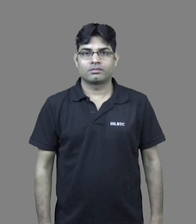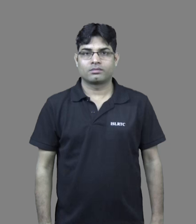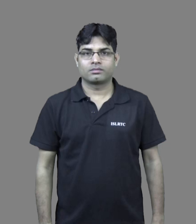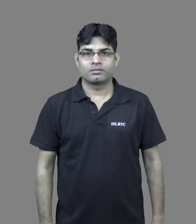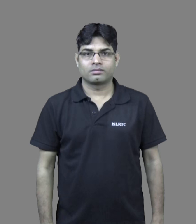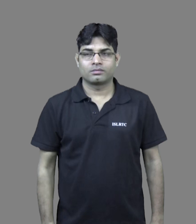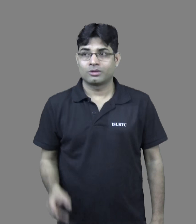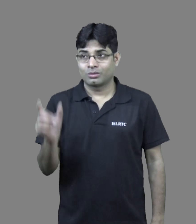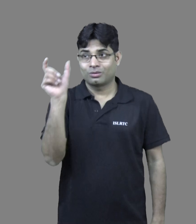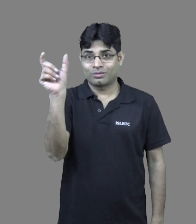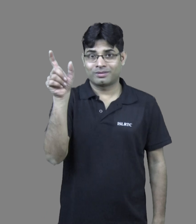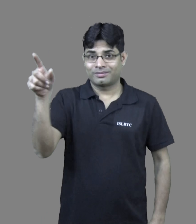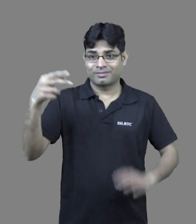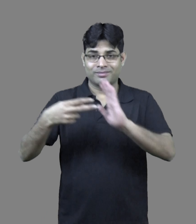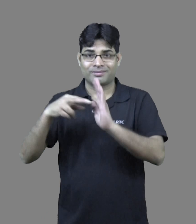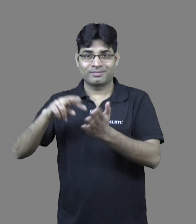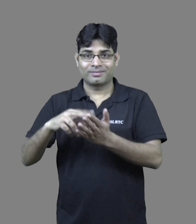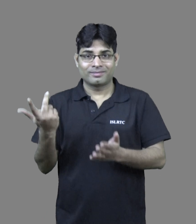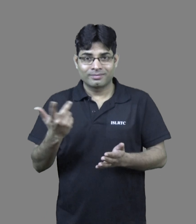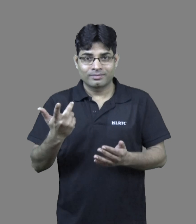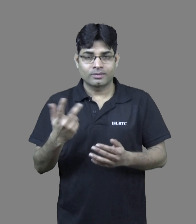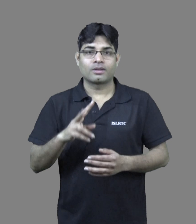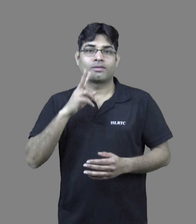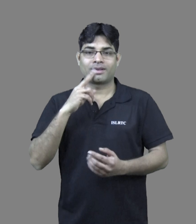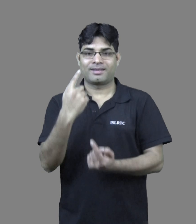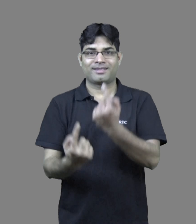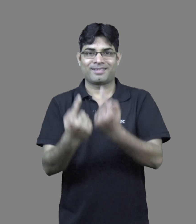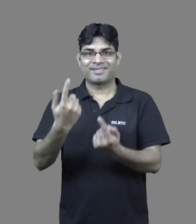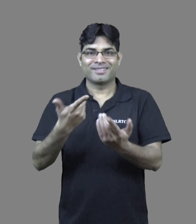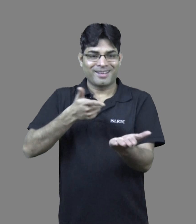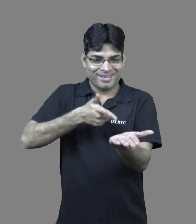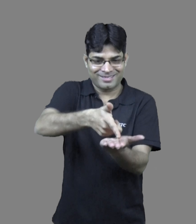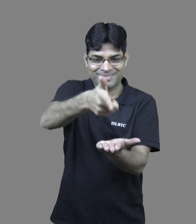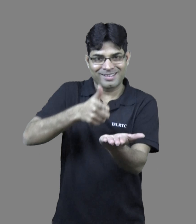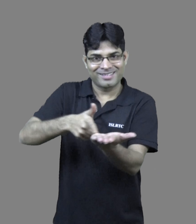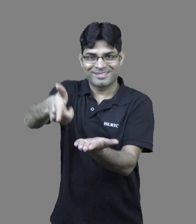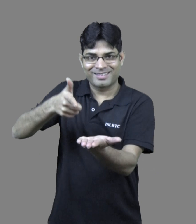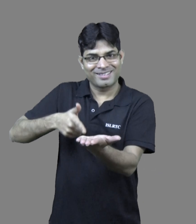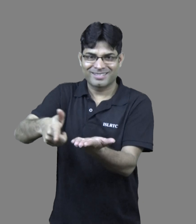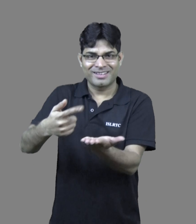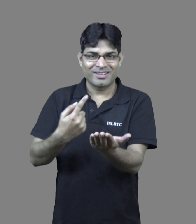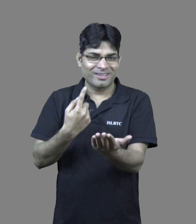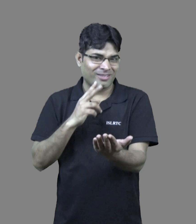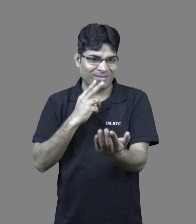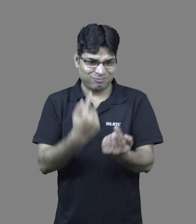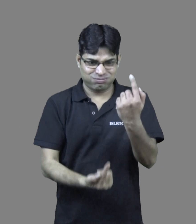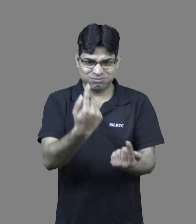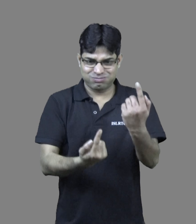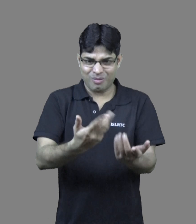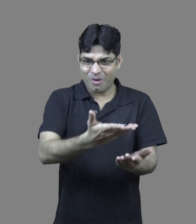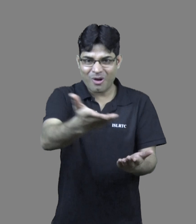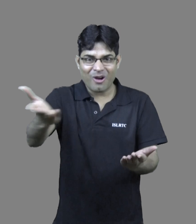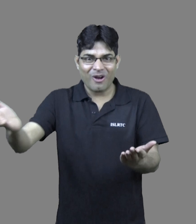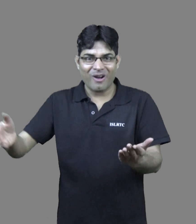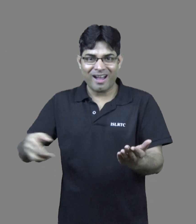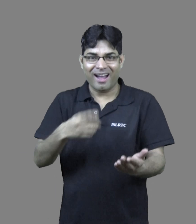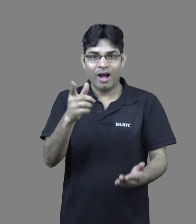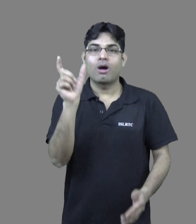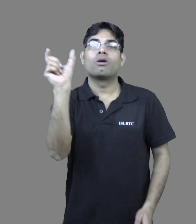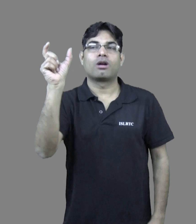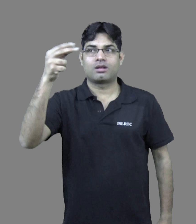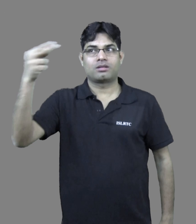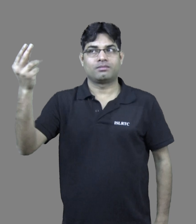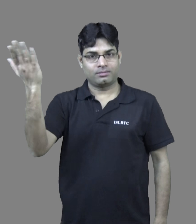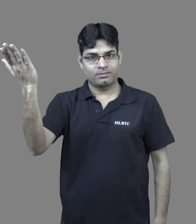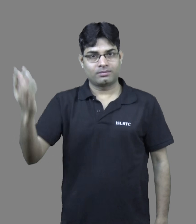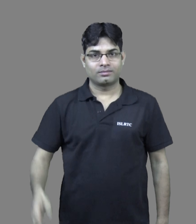Types of Vegetable Gardening